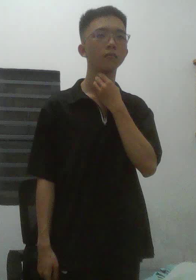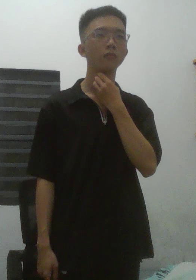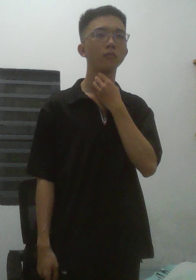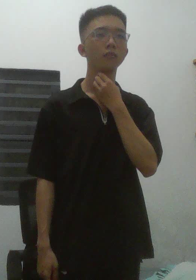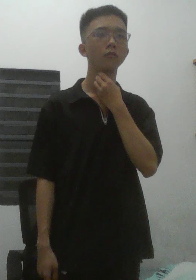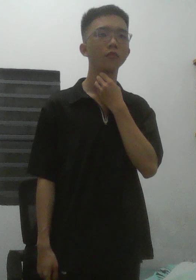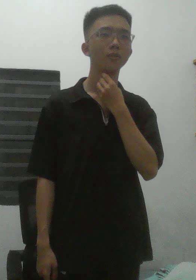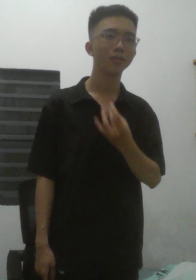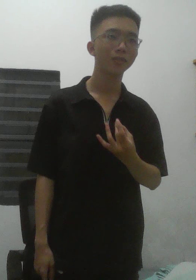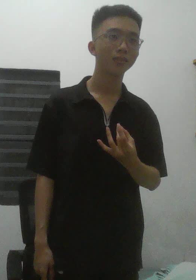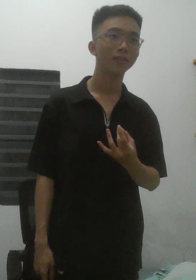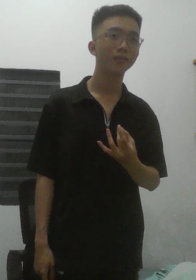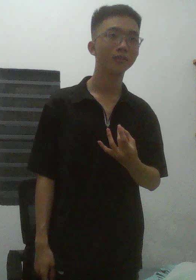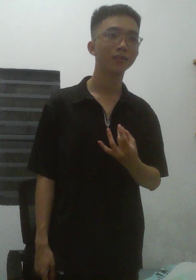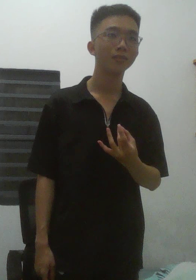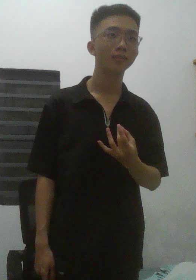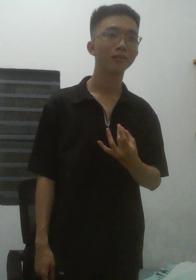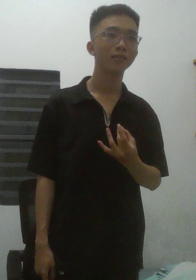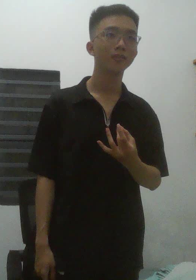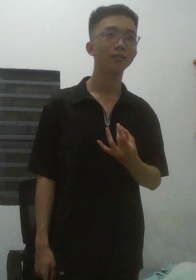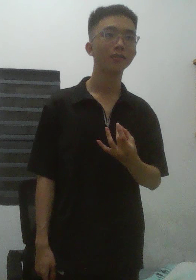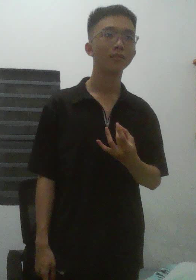thich